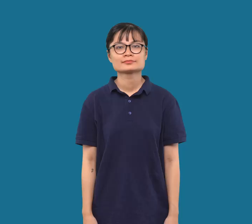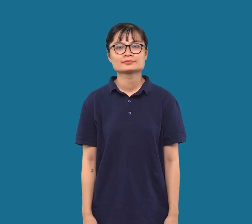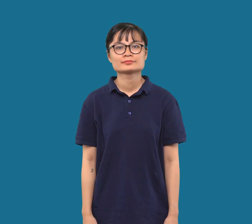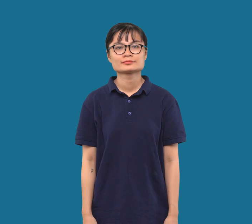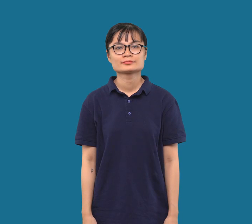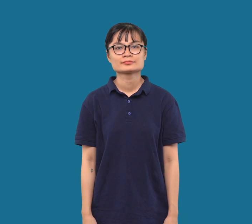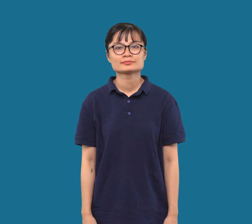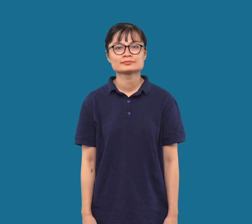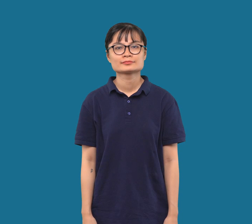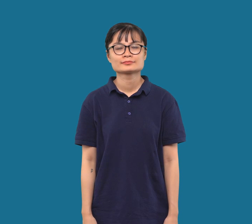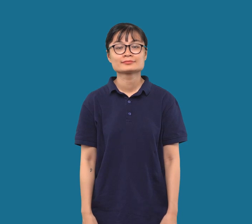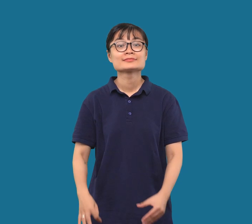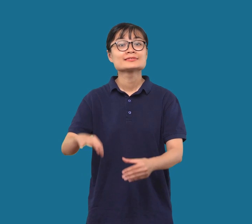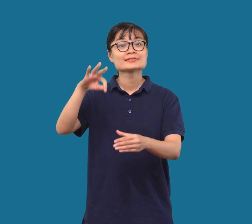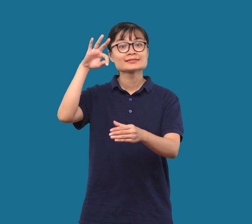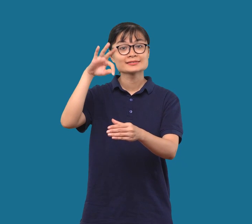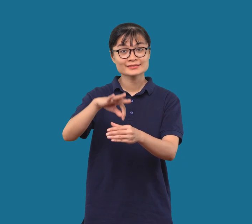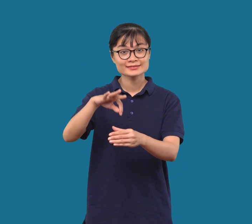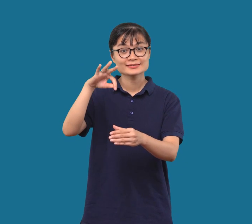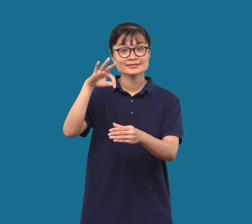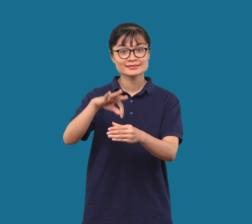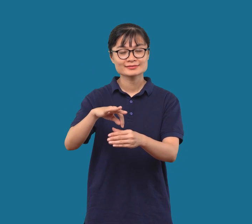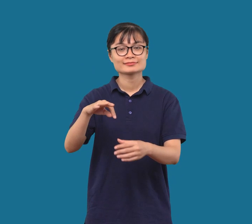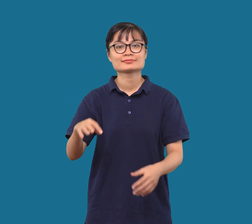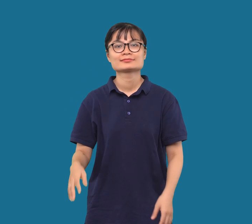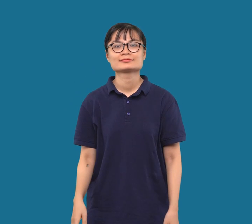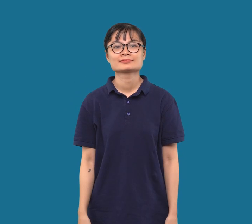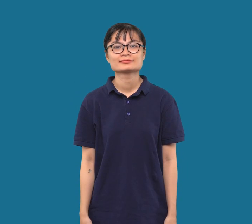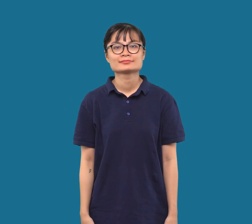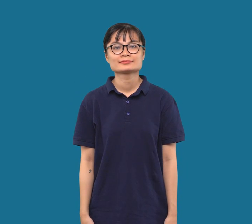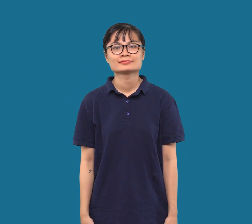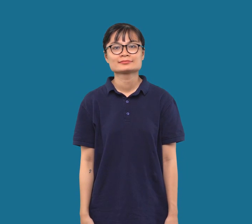trà